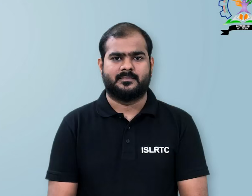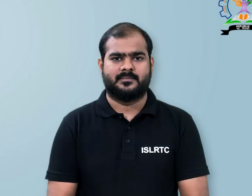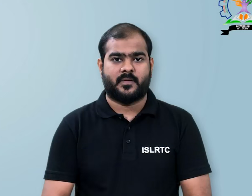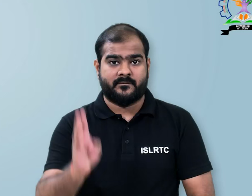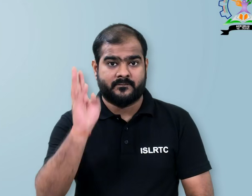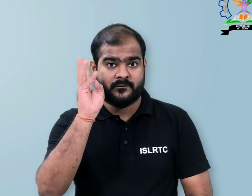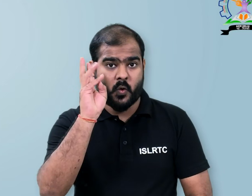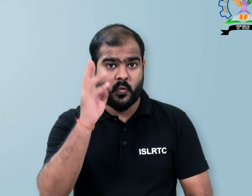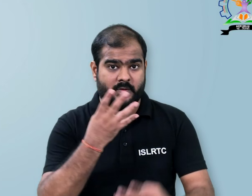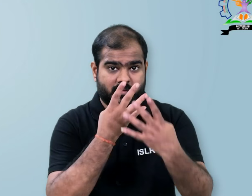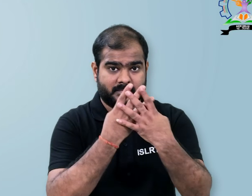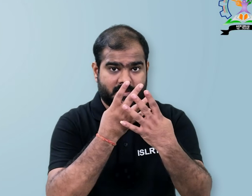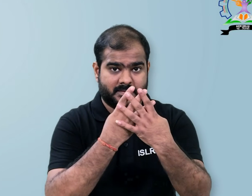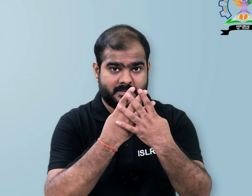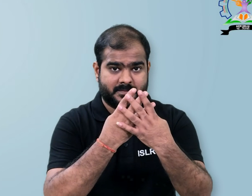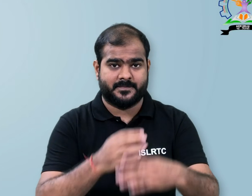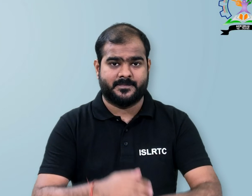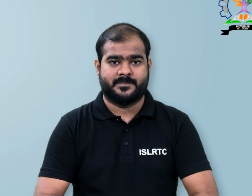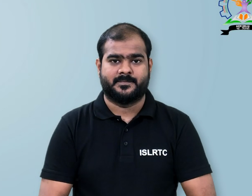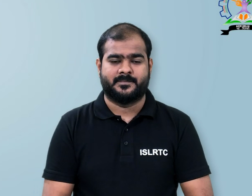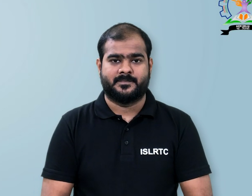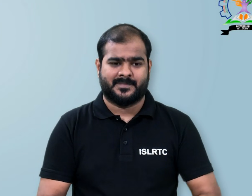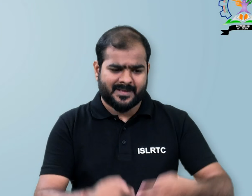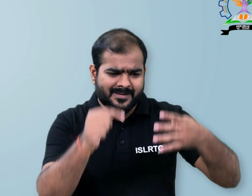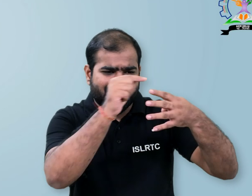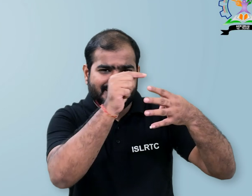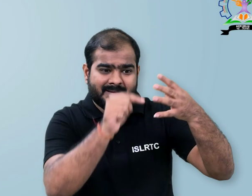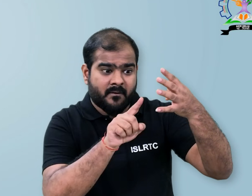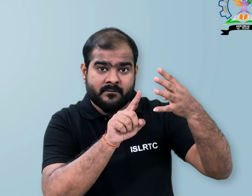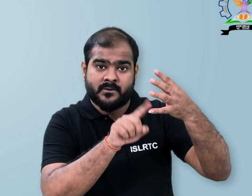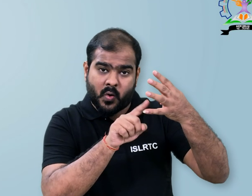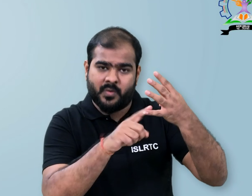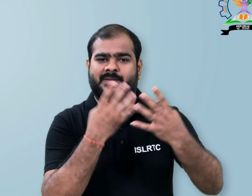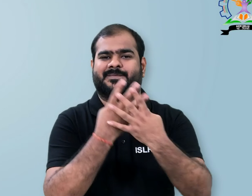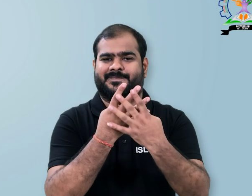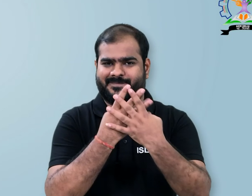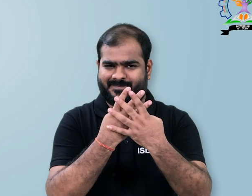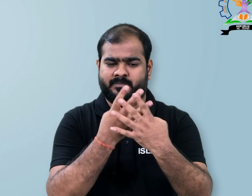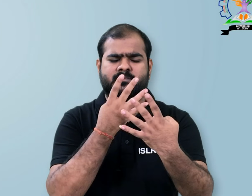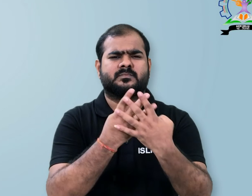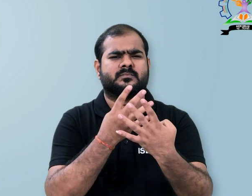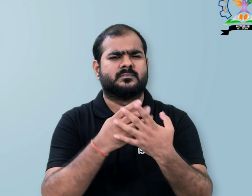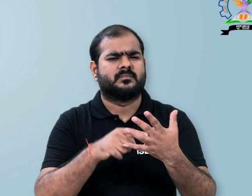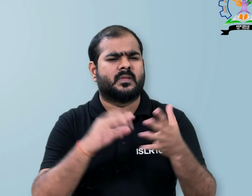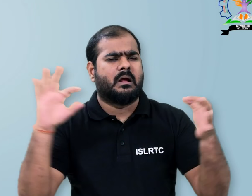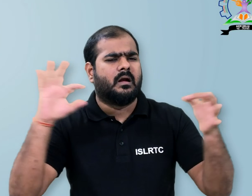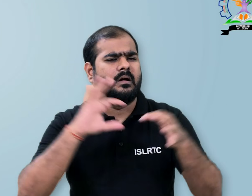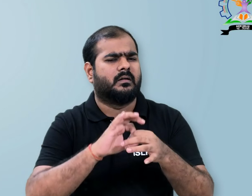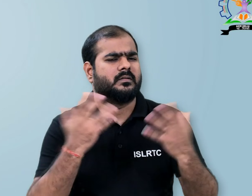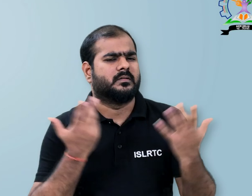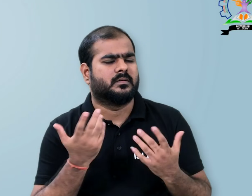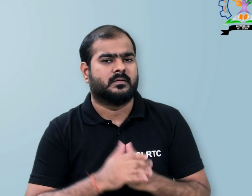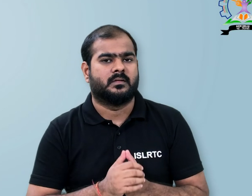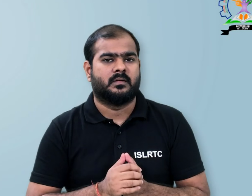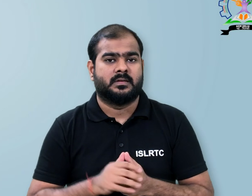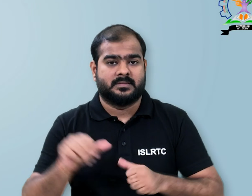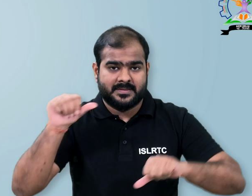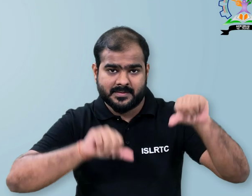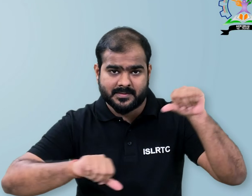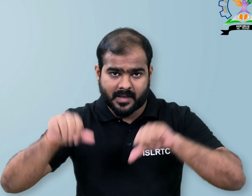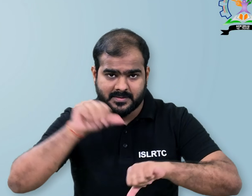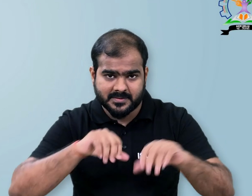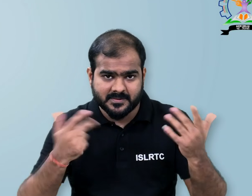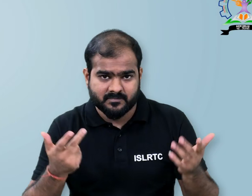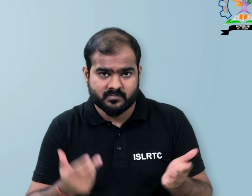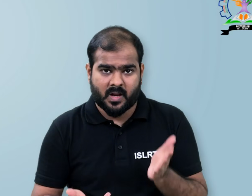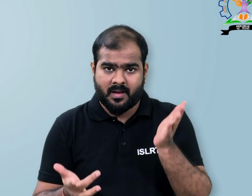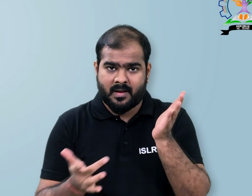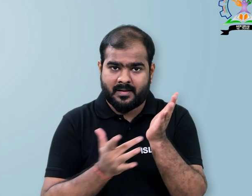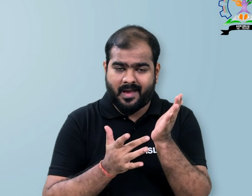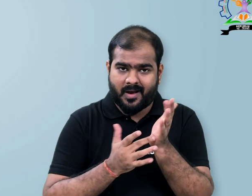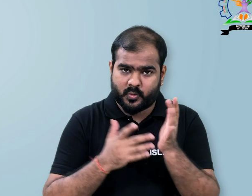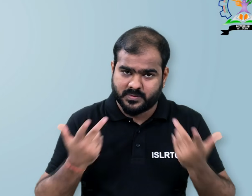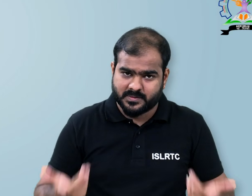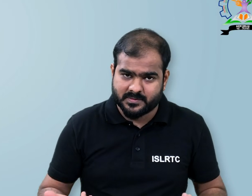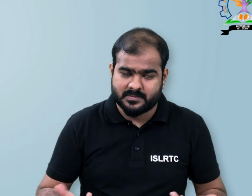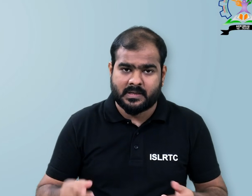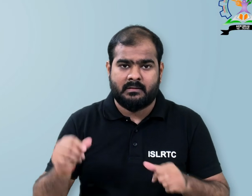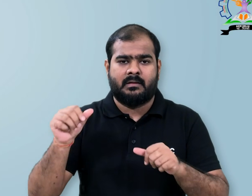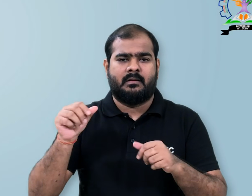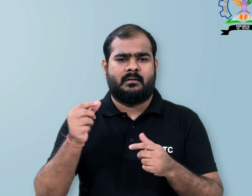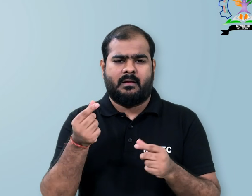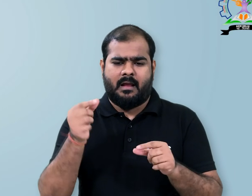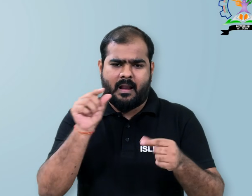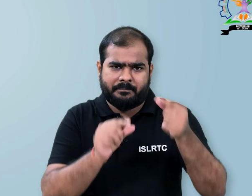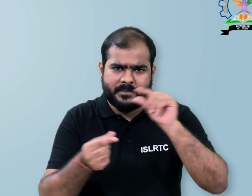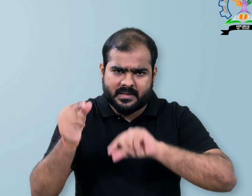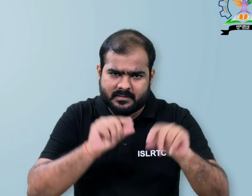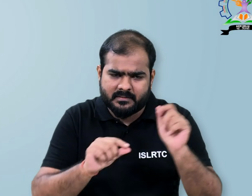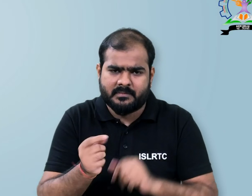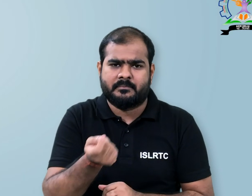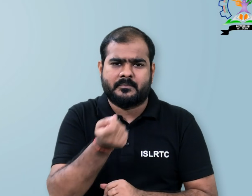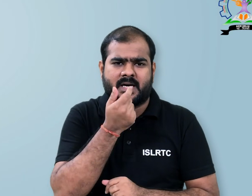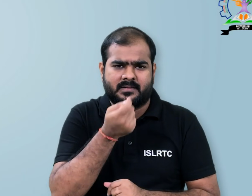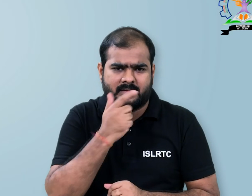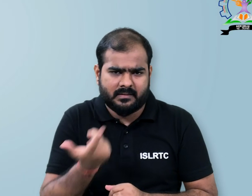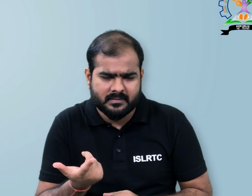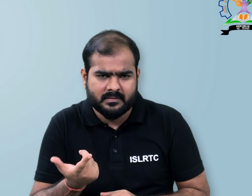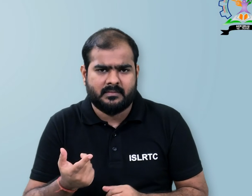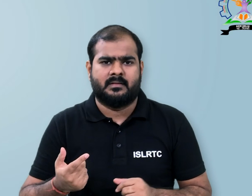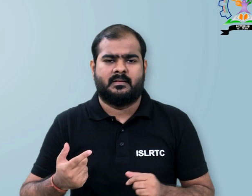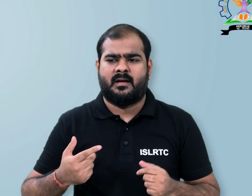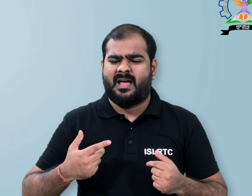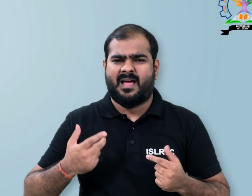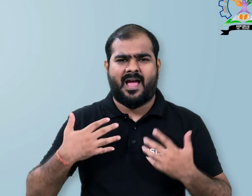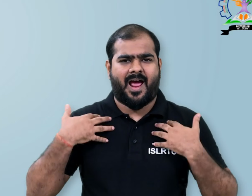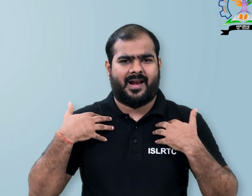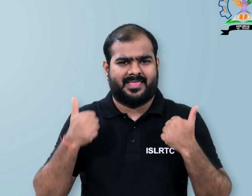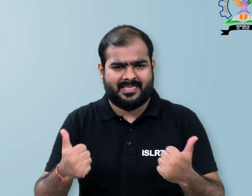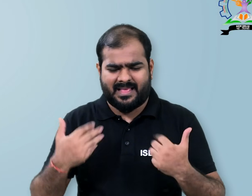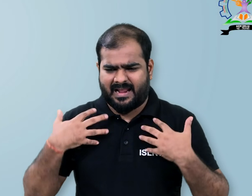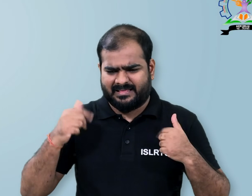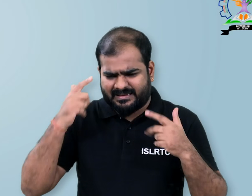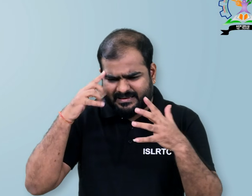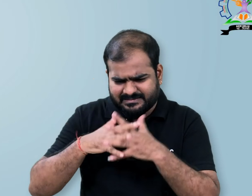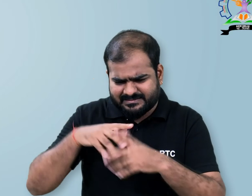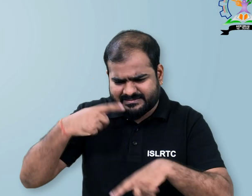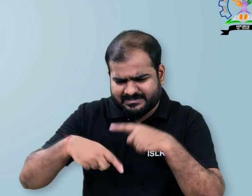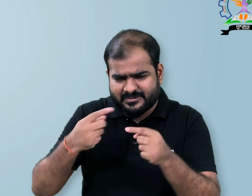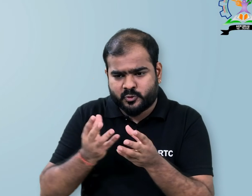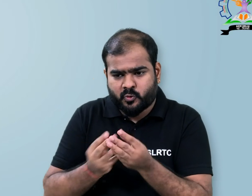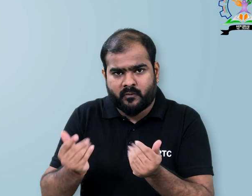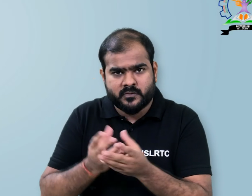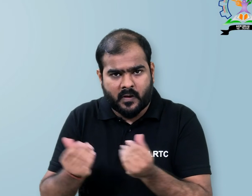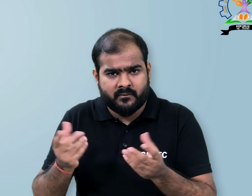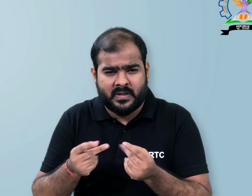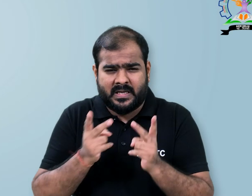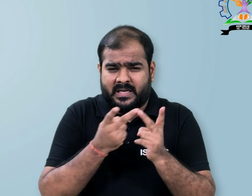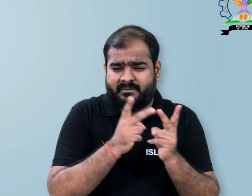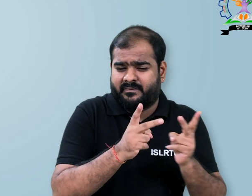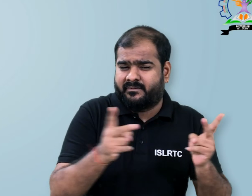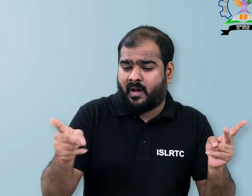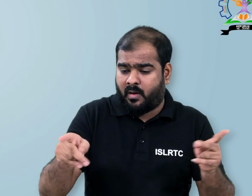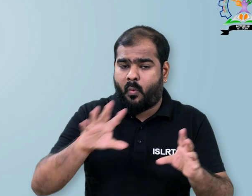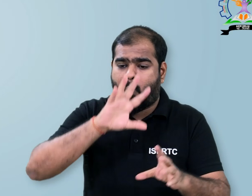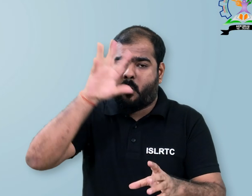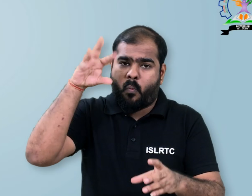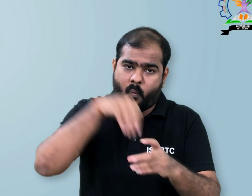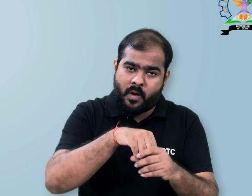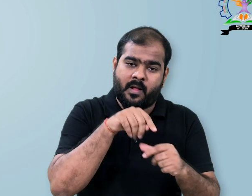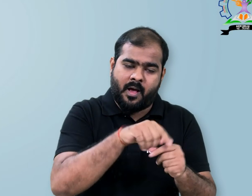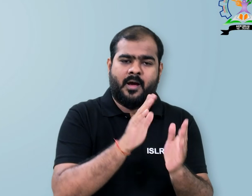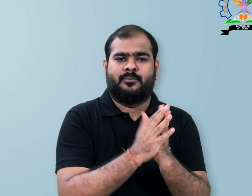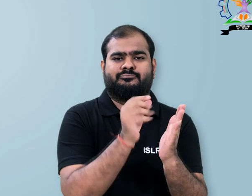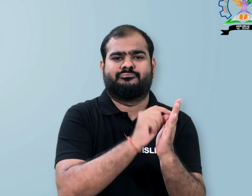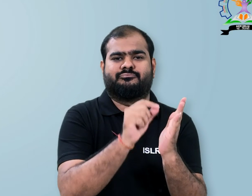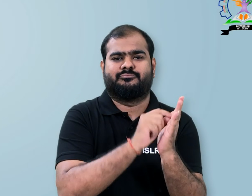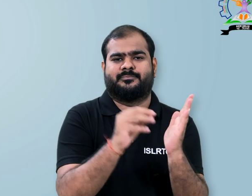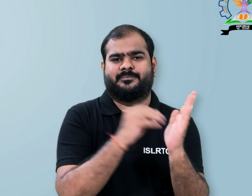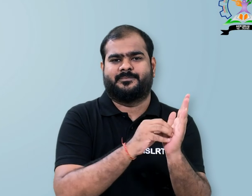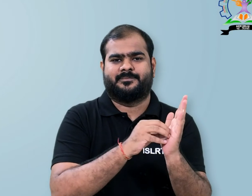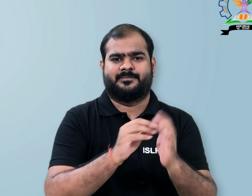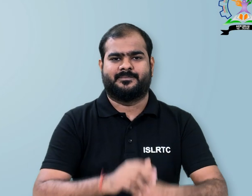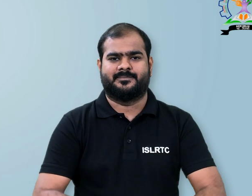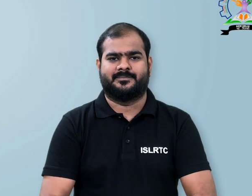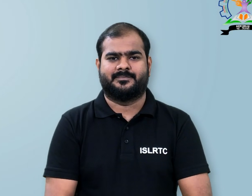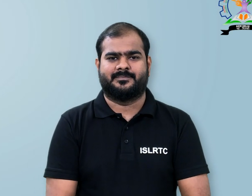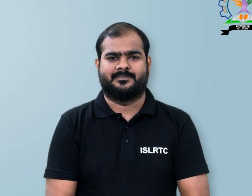Atharva Veda Atharva Veda, one of the four Vedas, deals with the scientific and technological aspects of human life, the practical needs like healing, protection, and daily life issues.